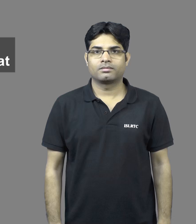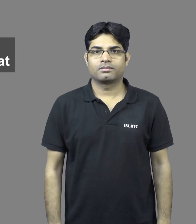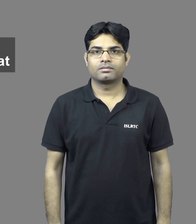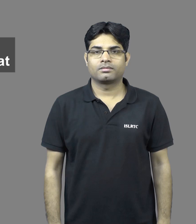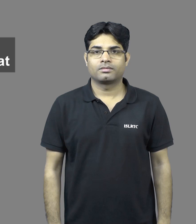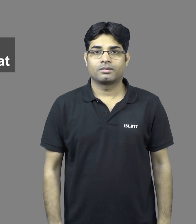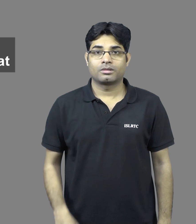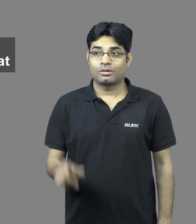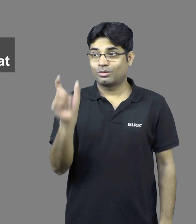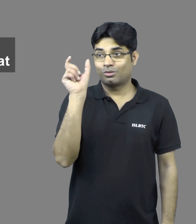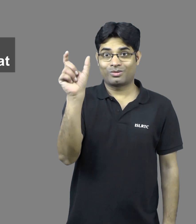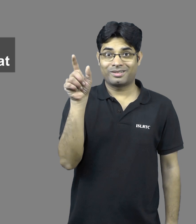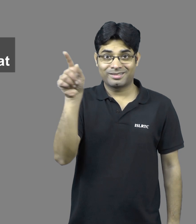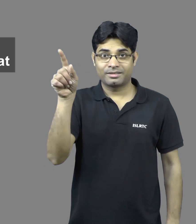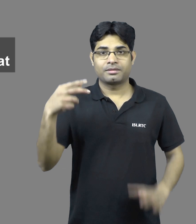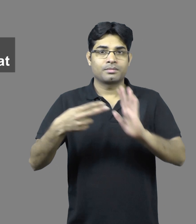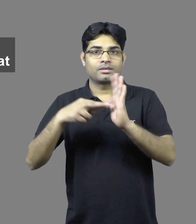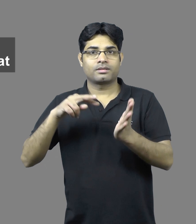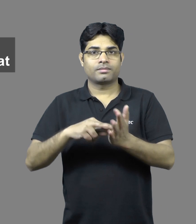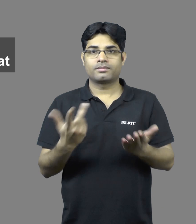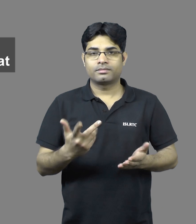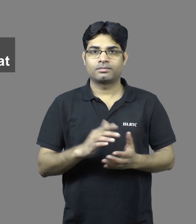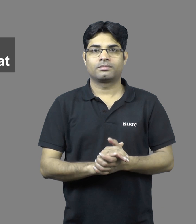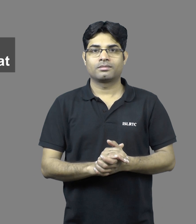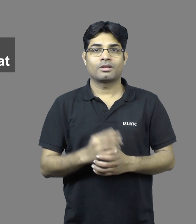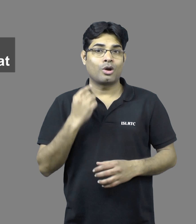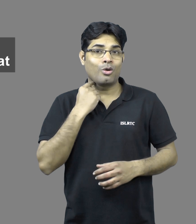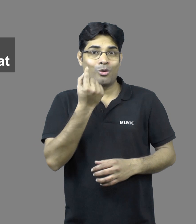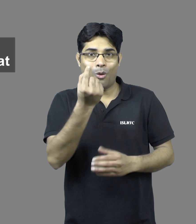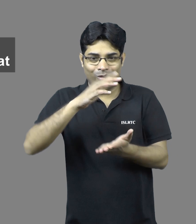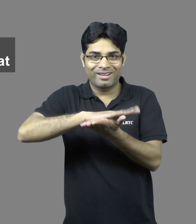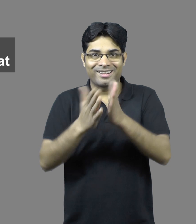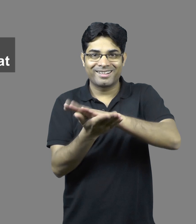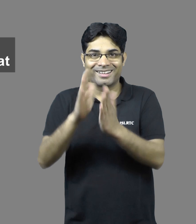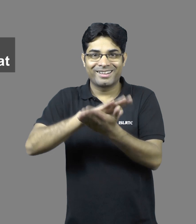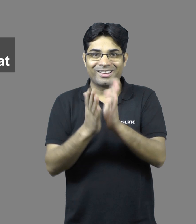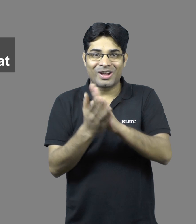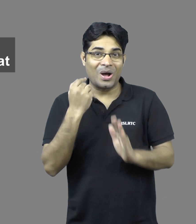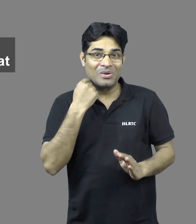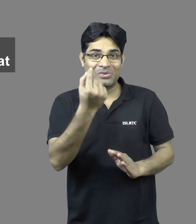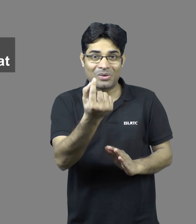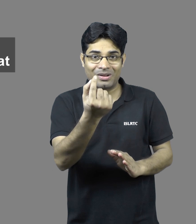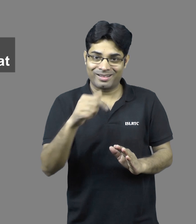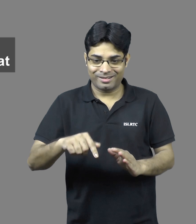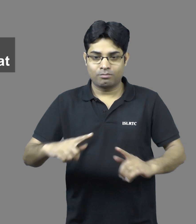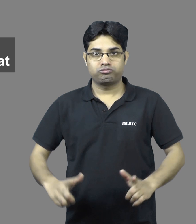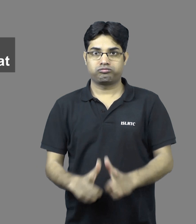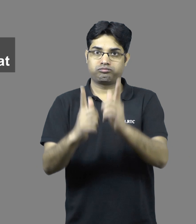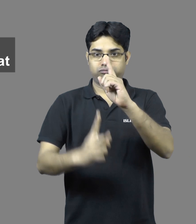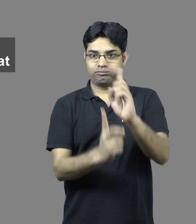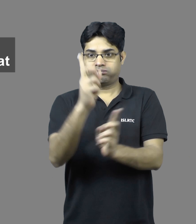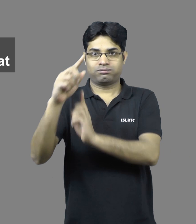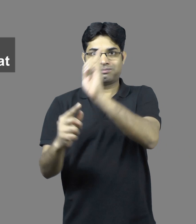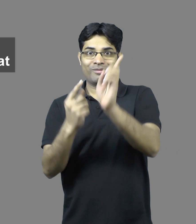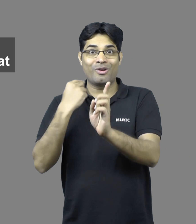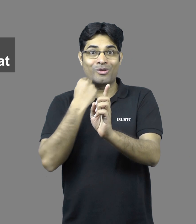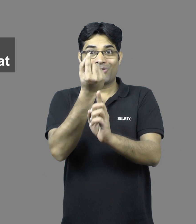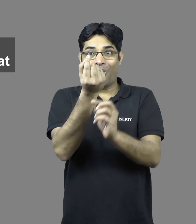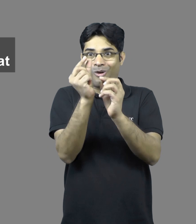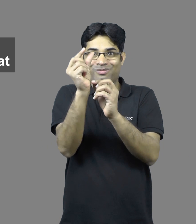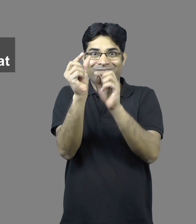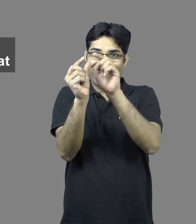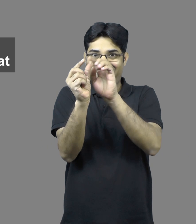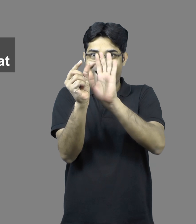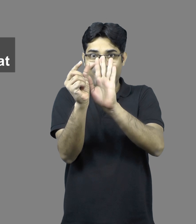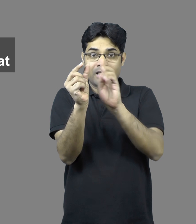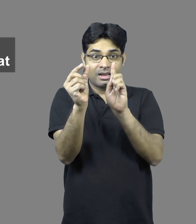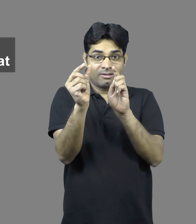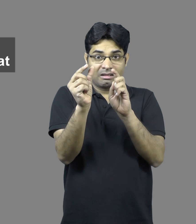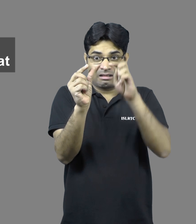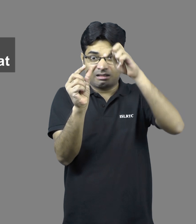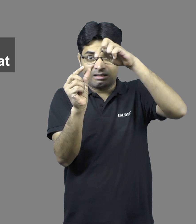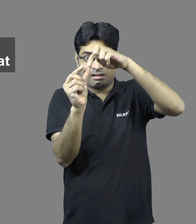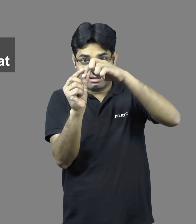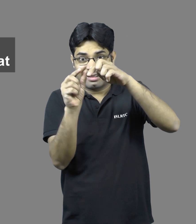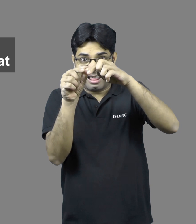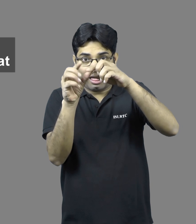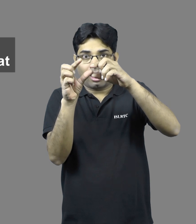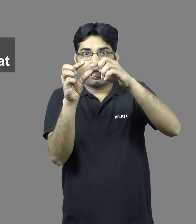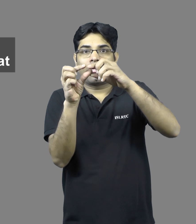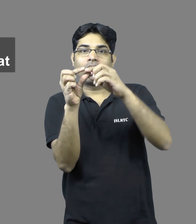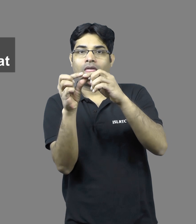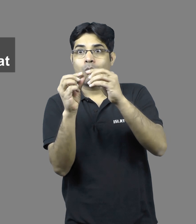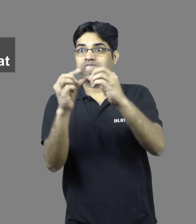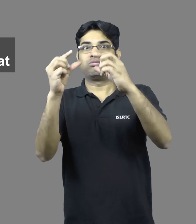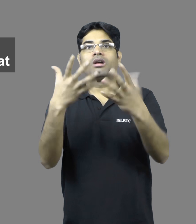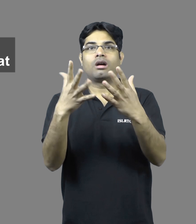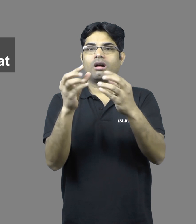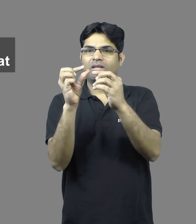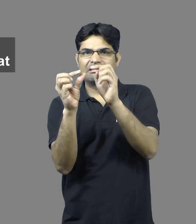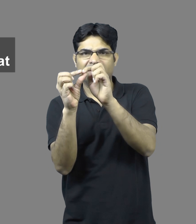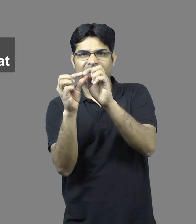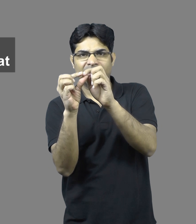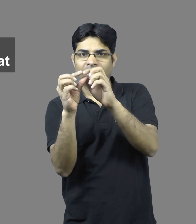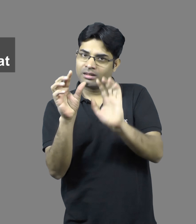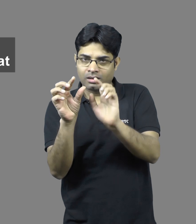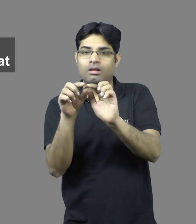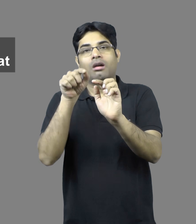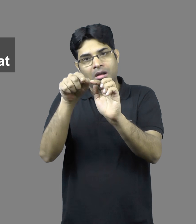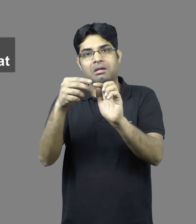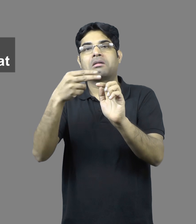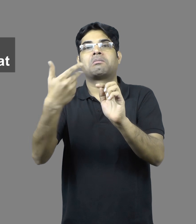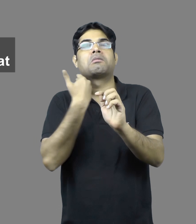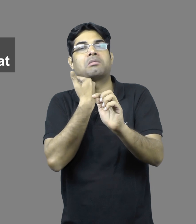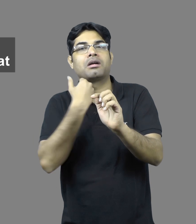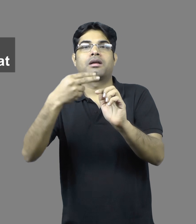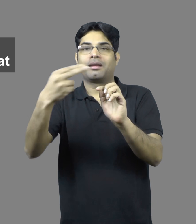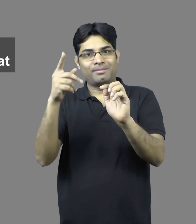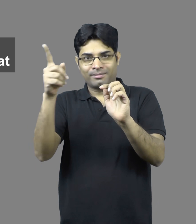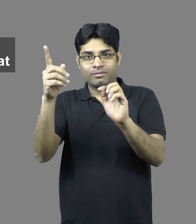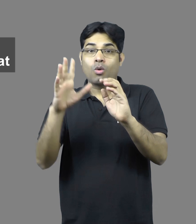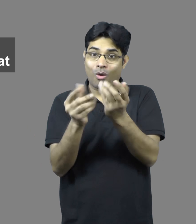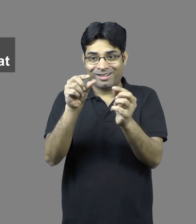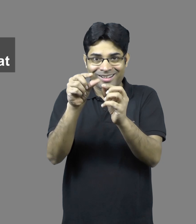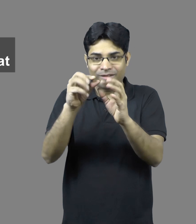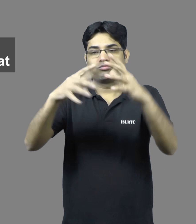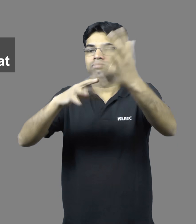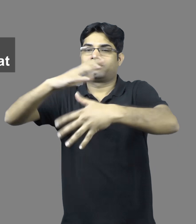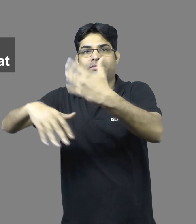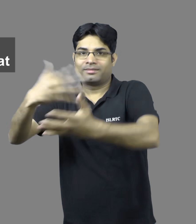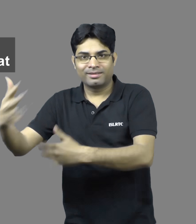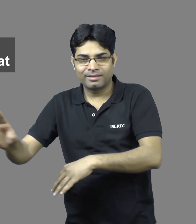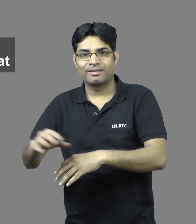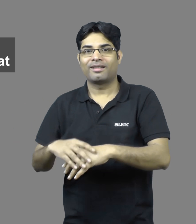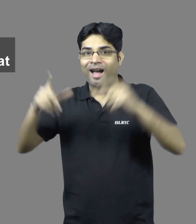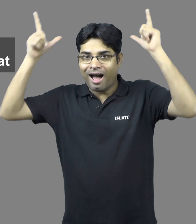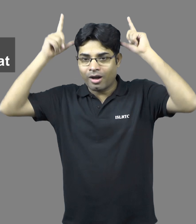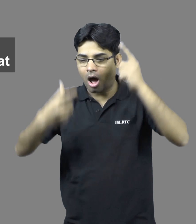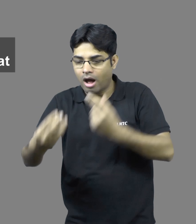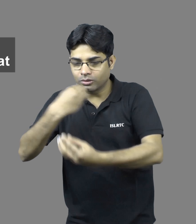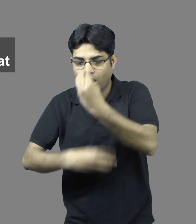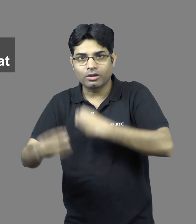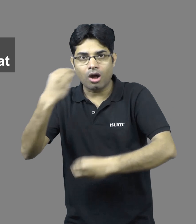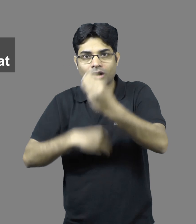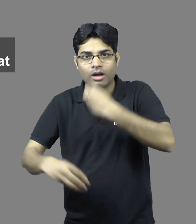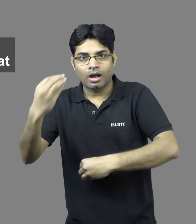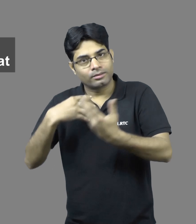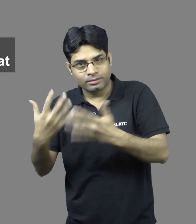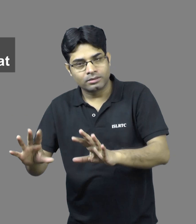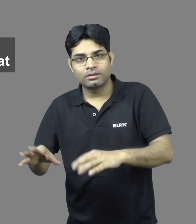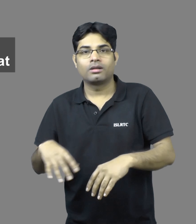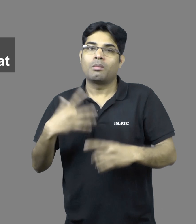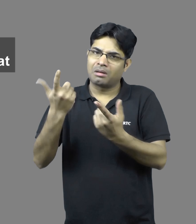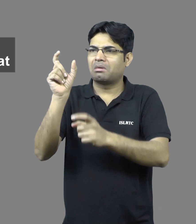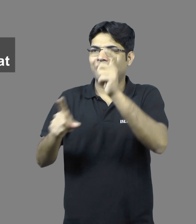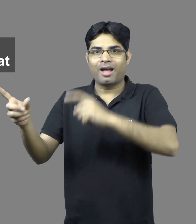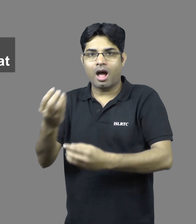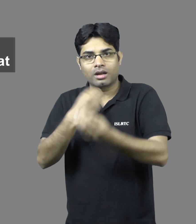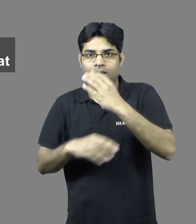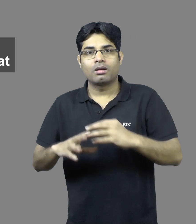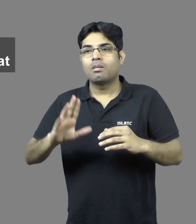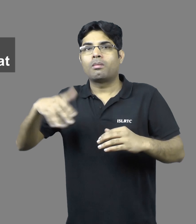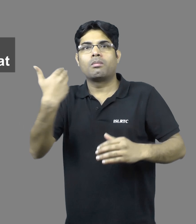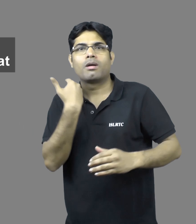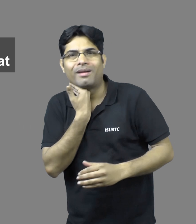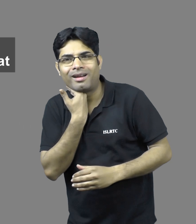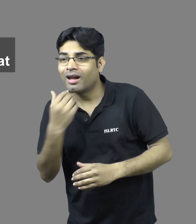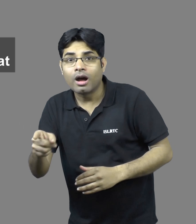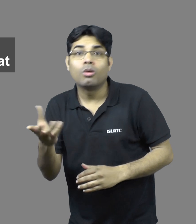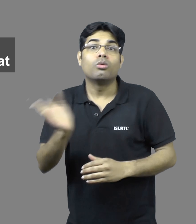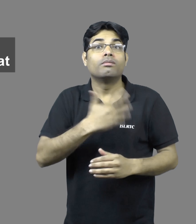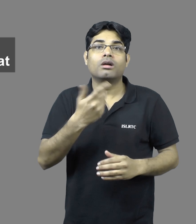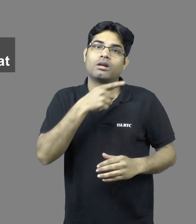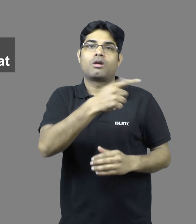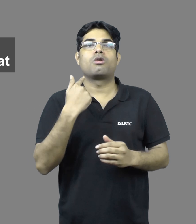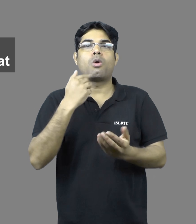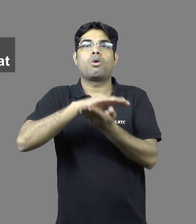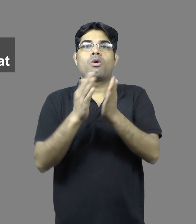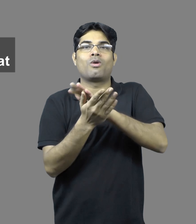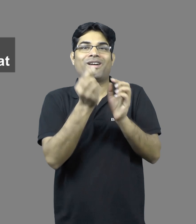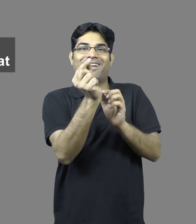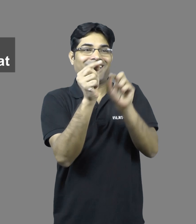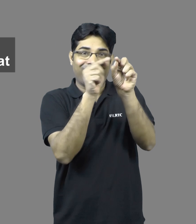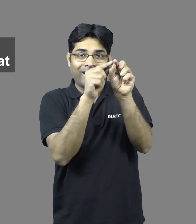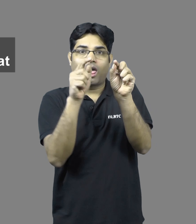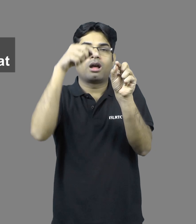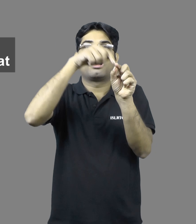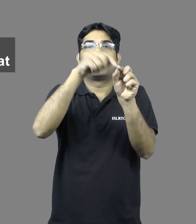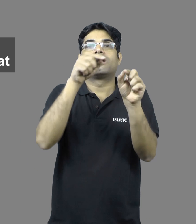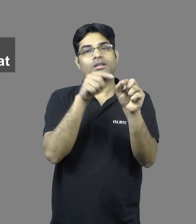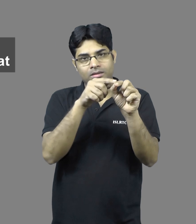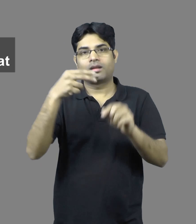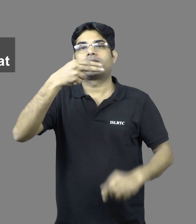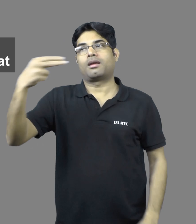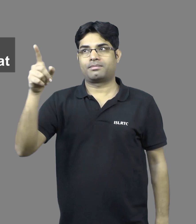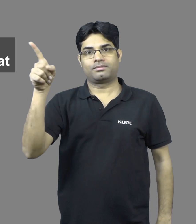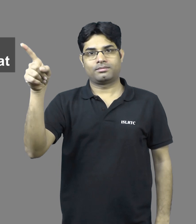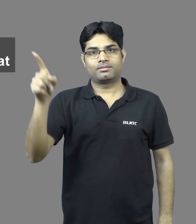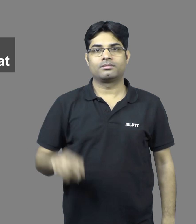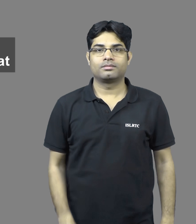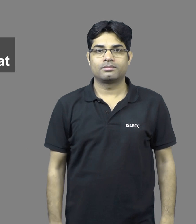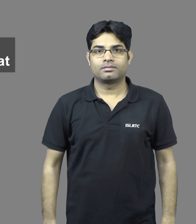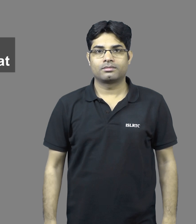Ear Cokle Disease Of Wheat